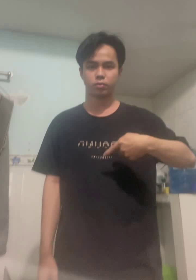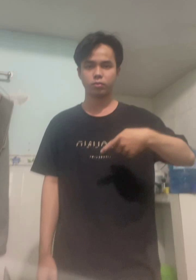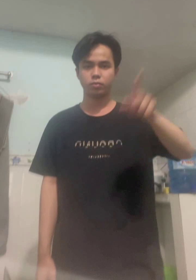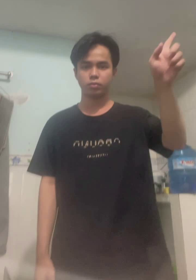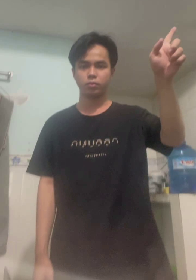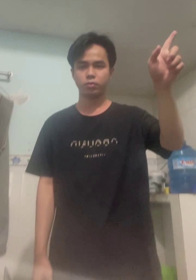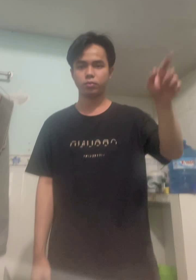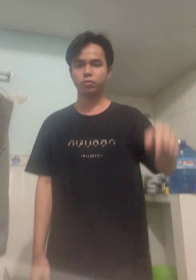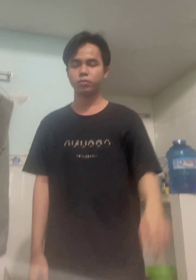di